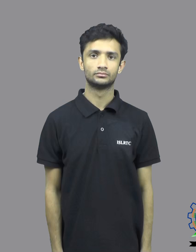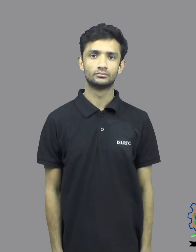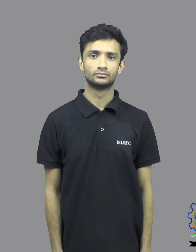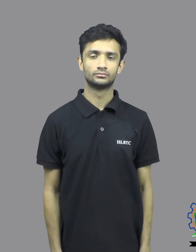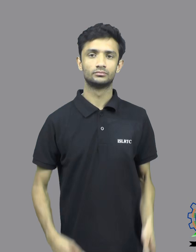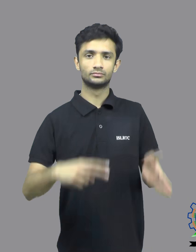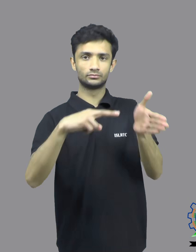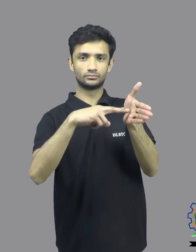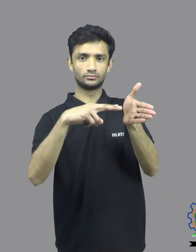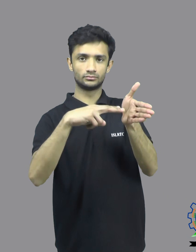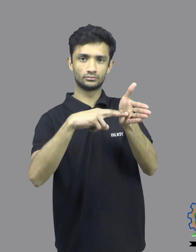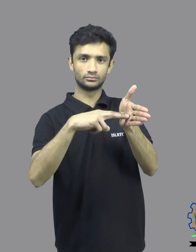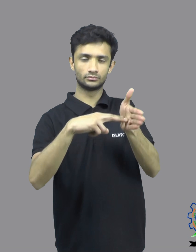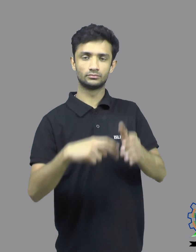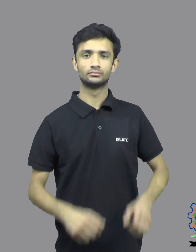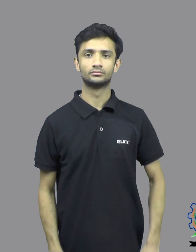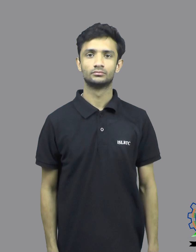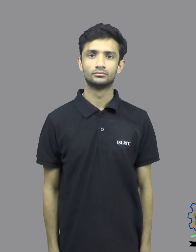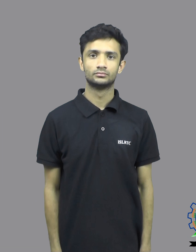Syria